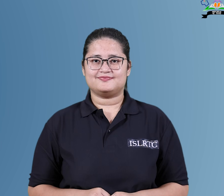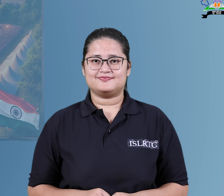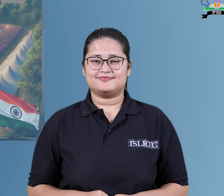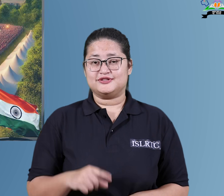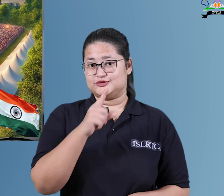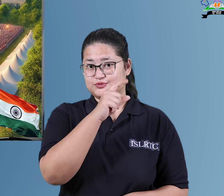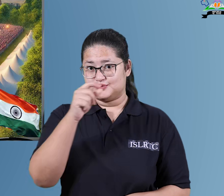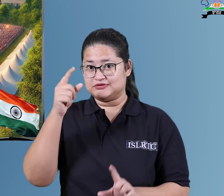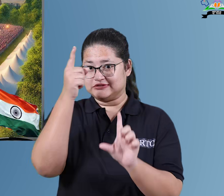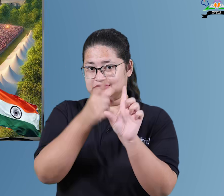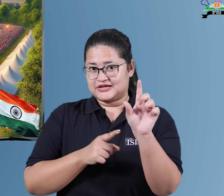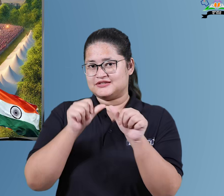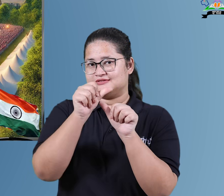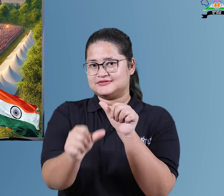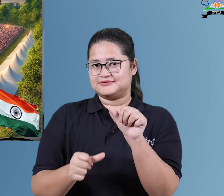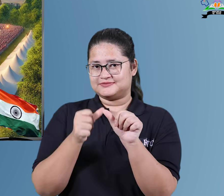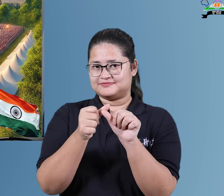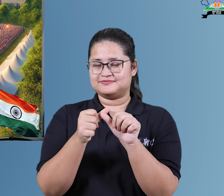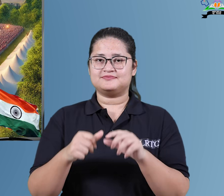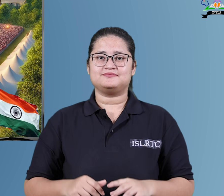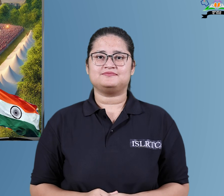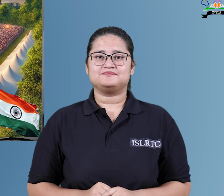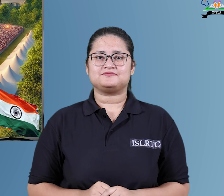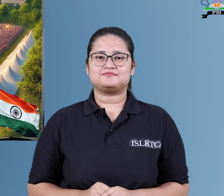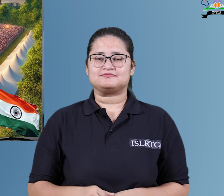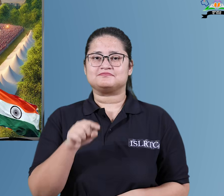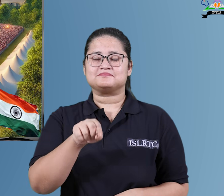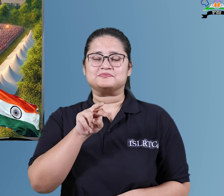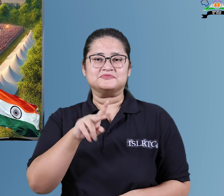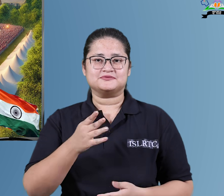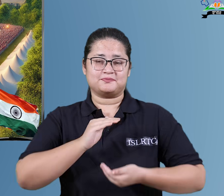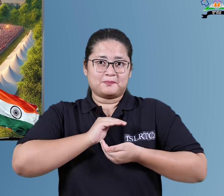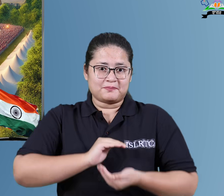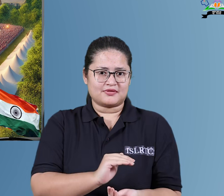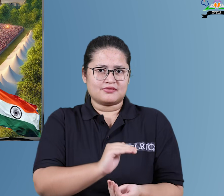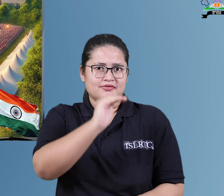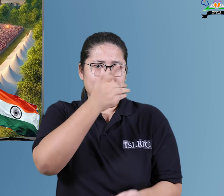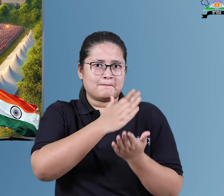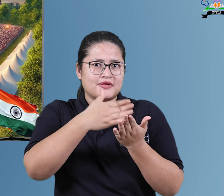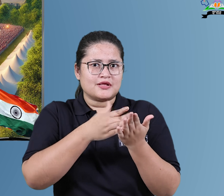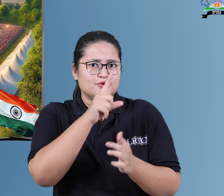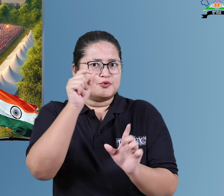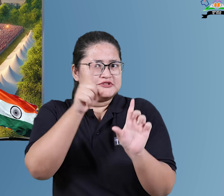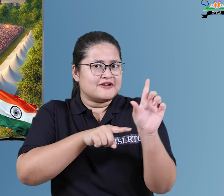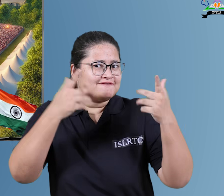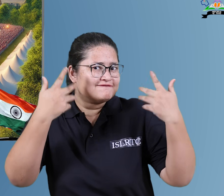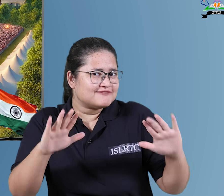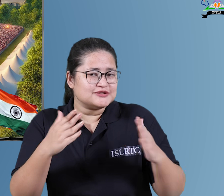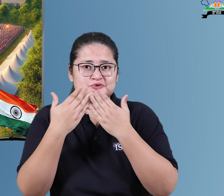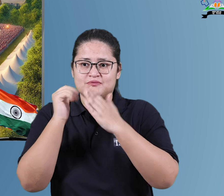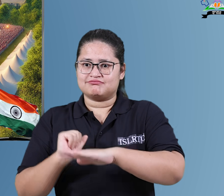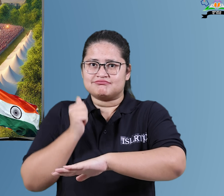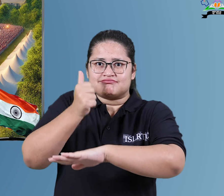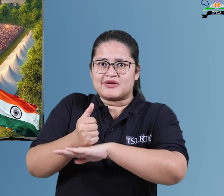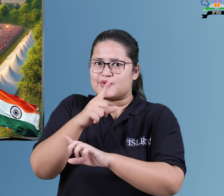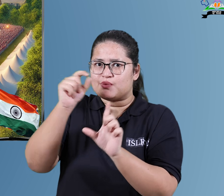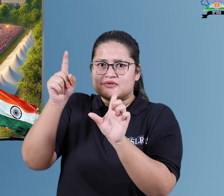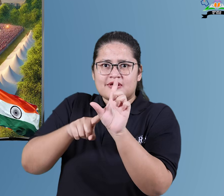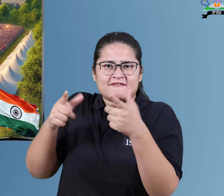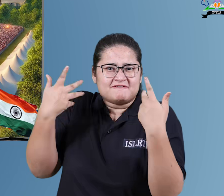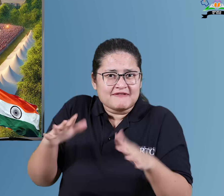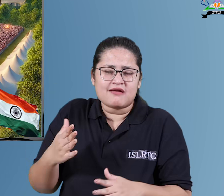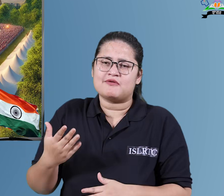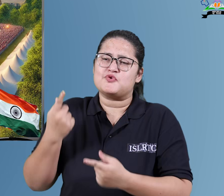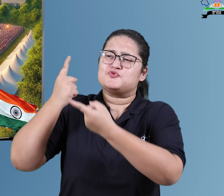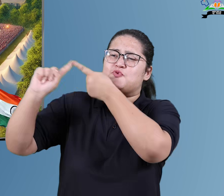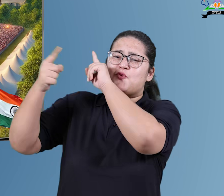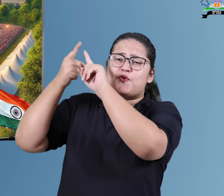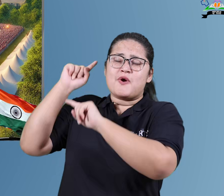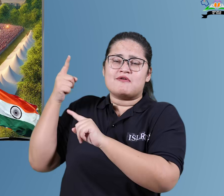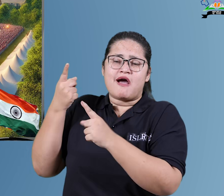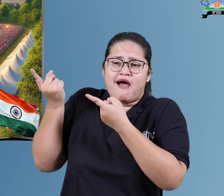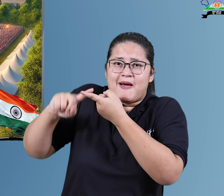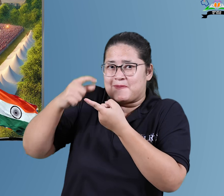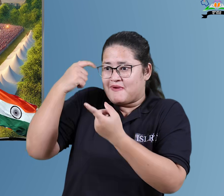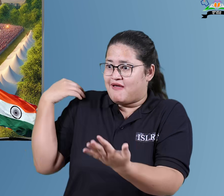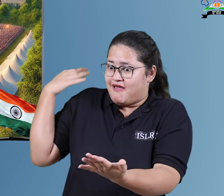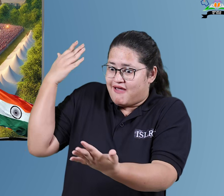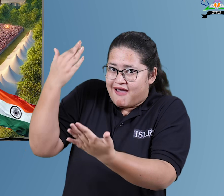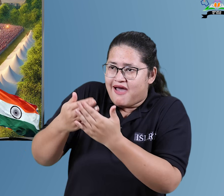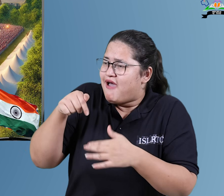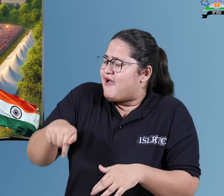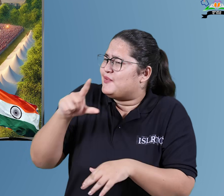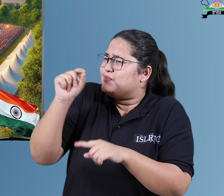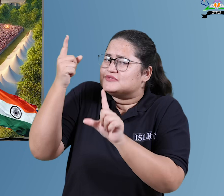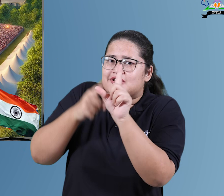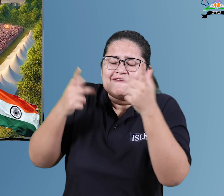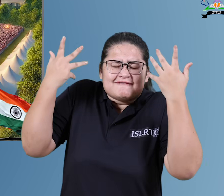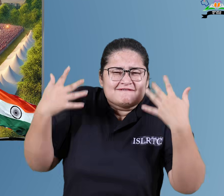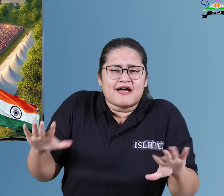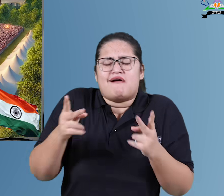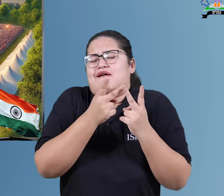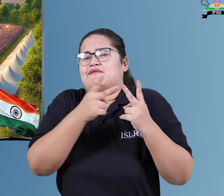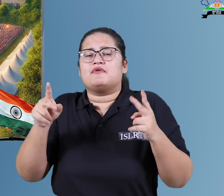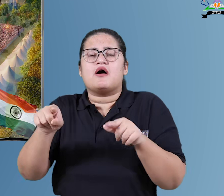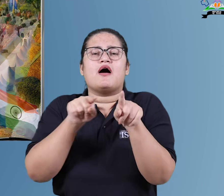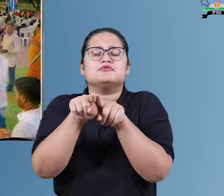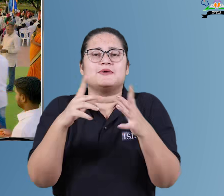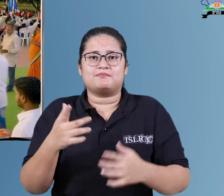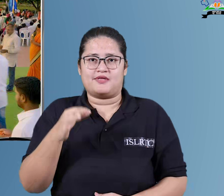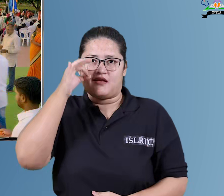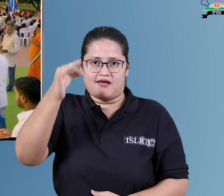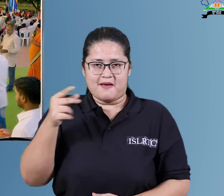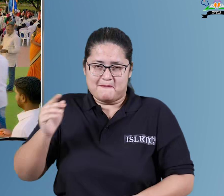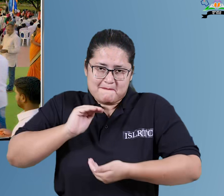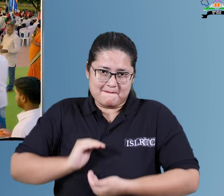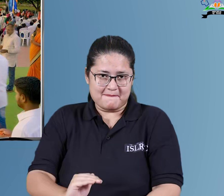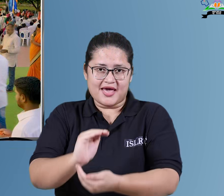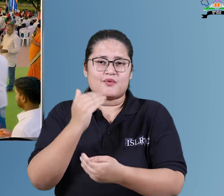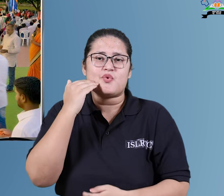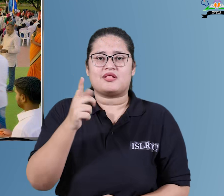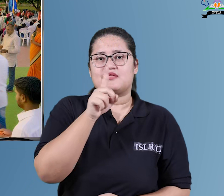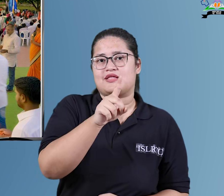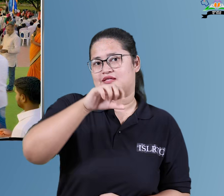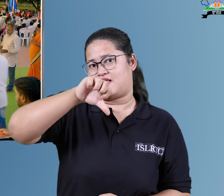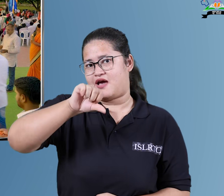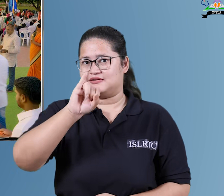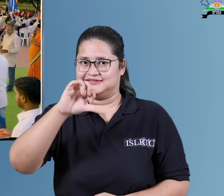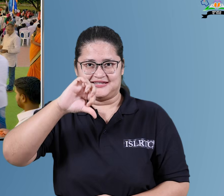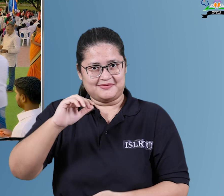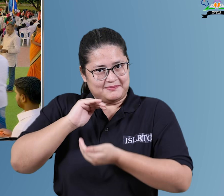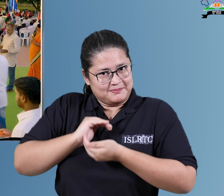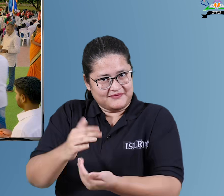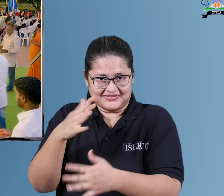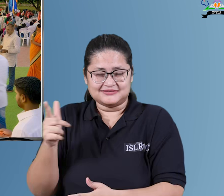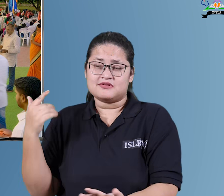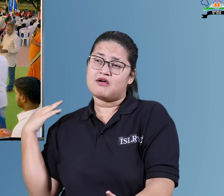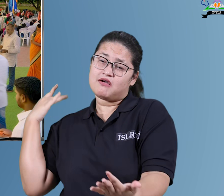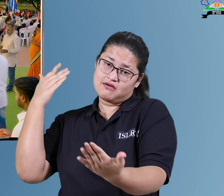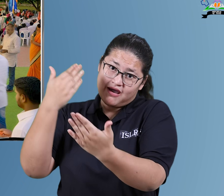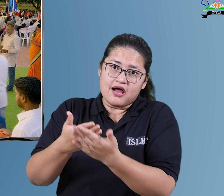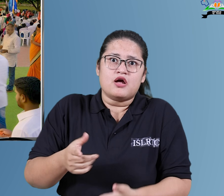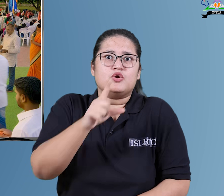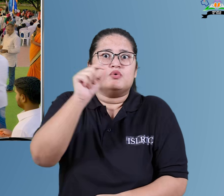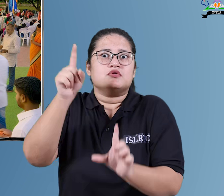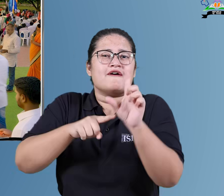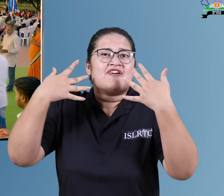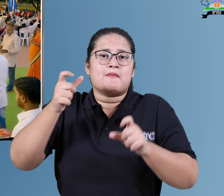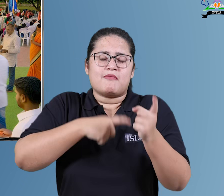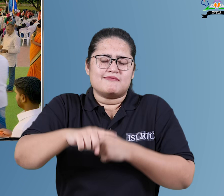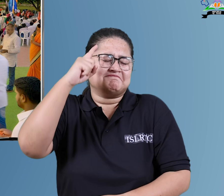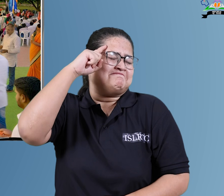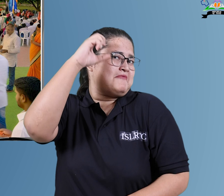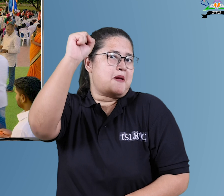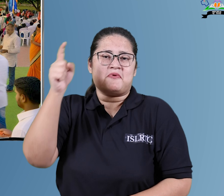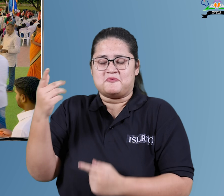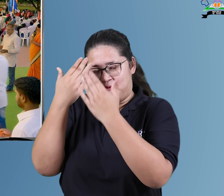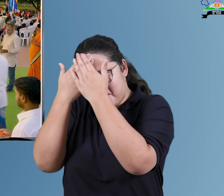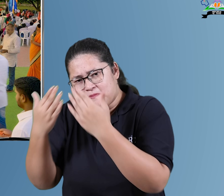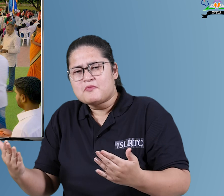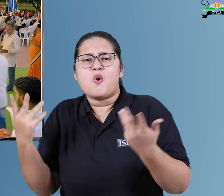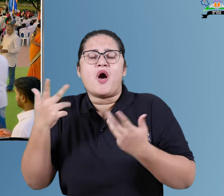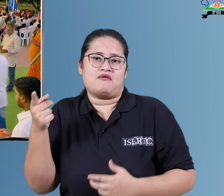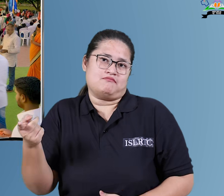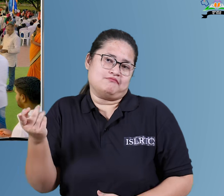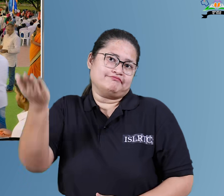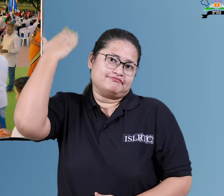Centenary the 100th anniversary of an event. It is often used to commemorate significant historical events or milestones. For example, centenary of Mahatma Gandhi's birth In 1969, India commemorated the 100th anniversary of Mahatma Gandhi's birth,